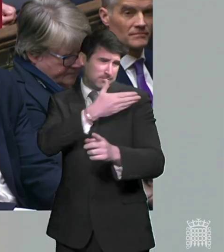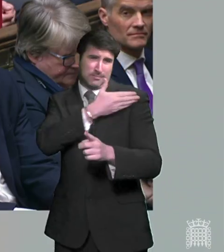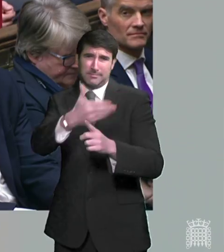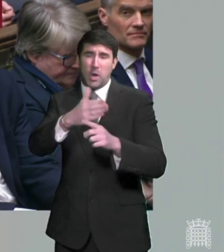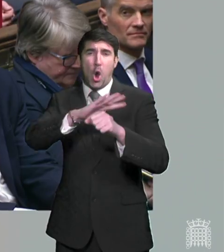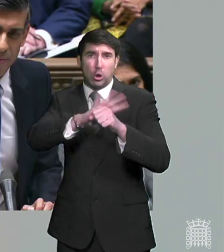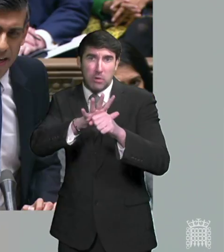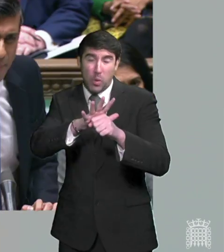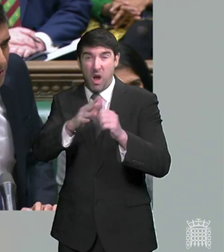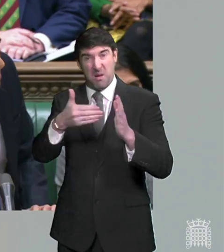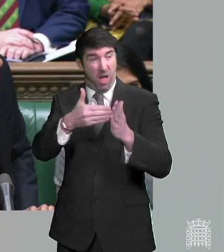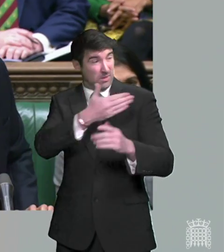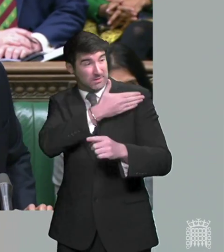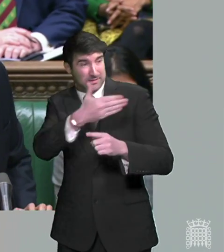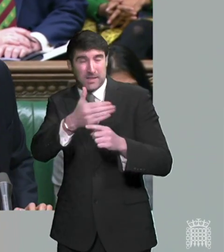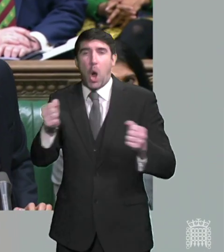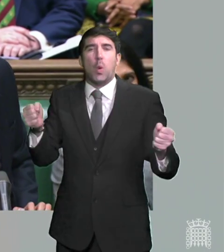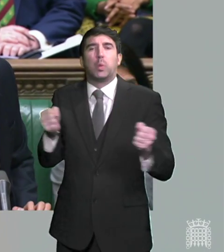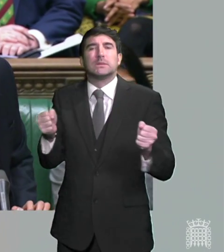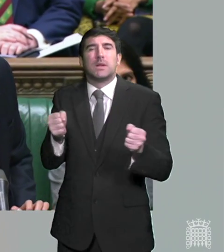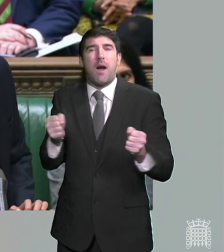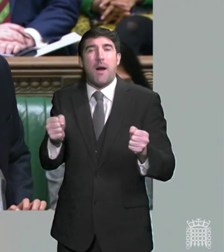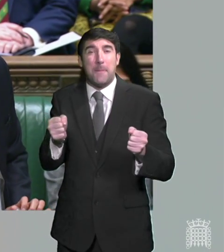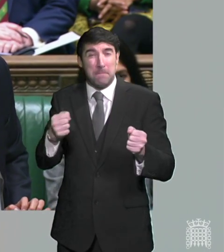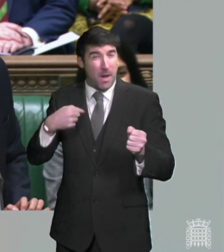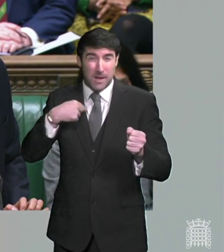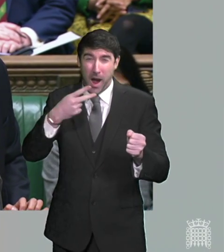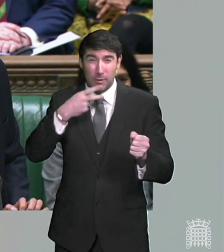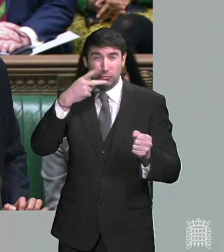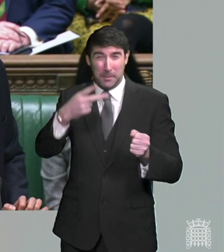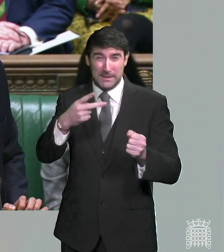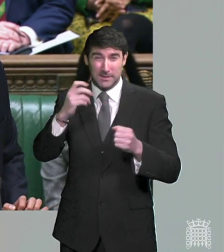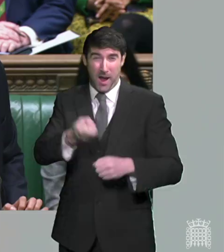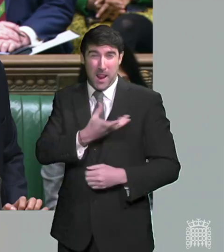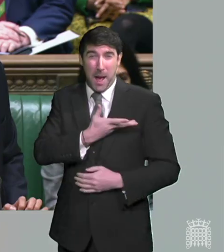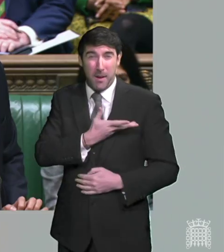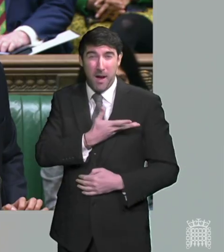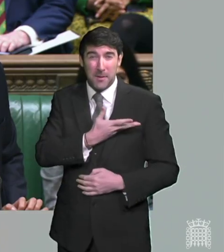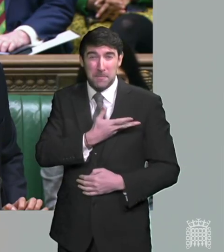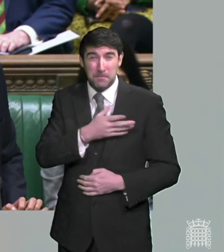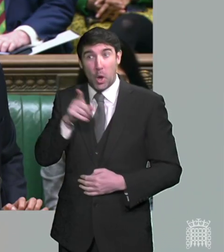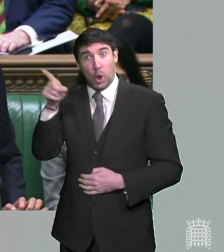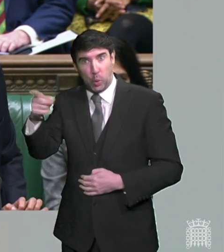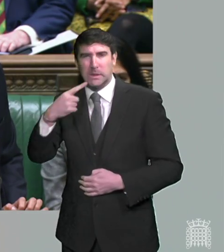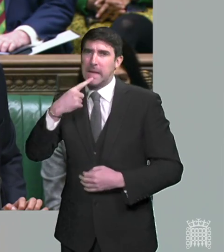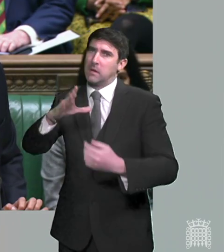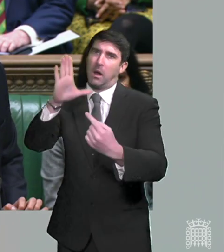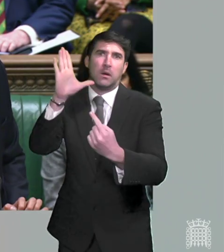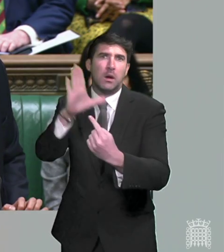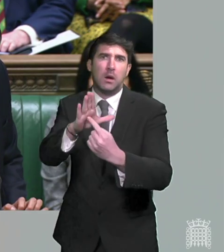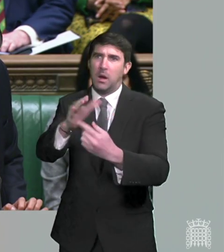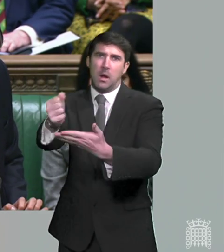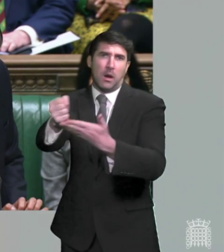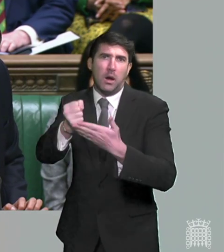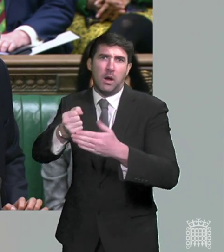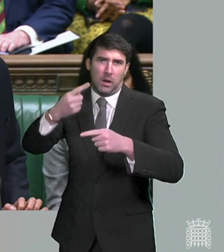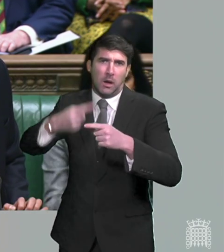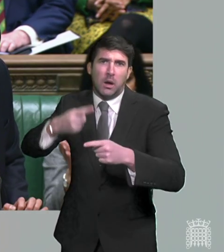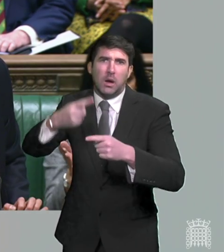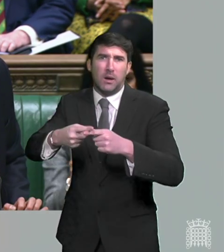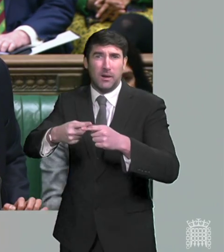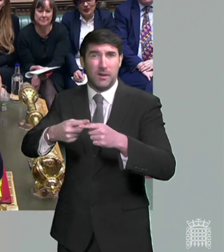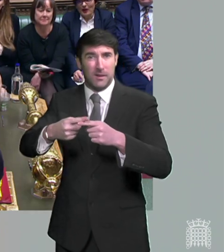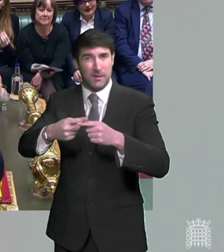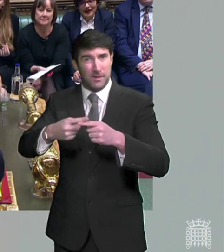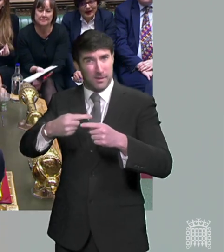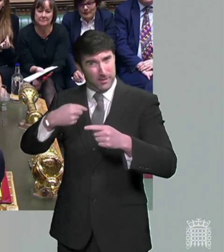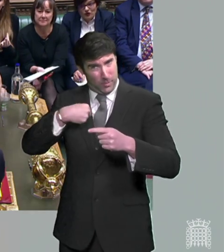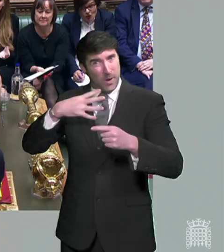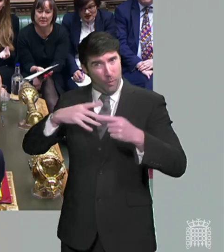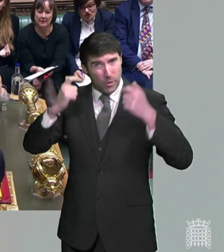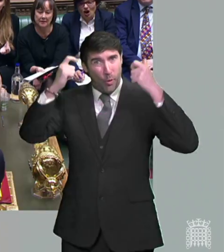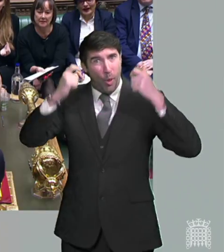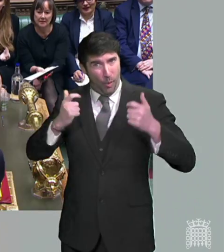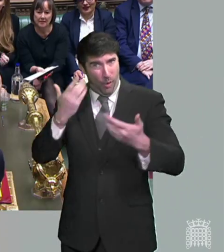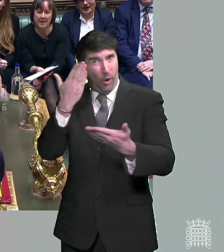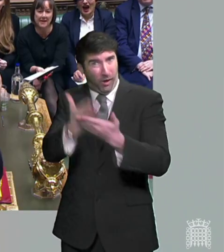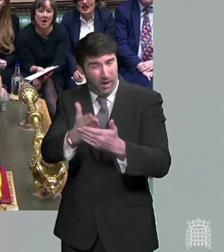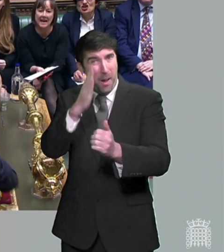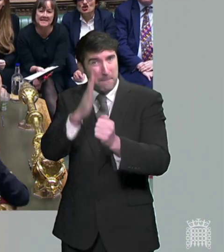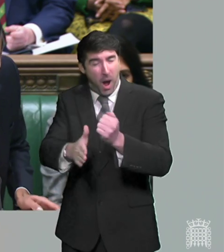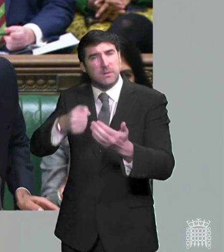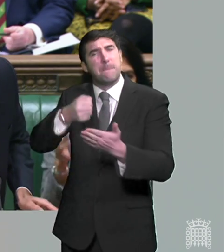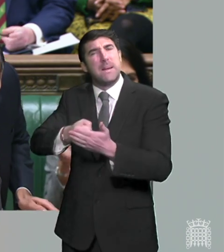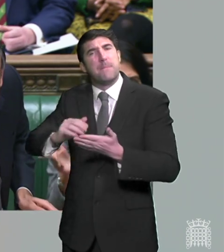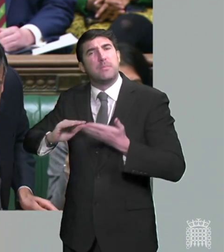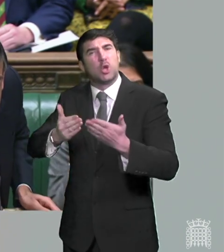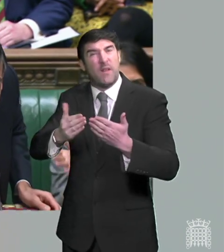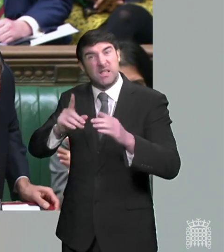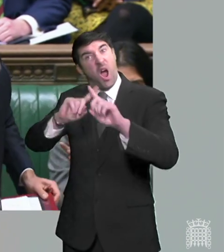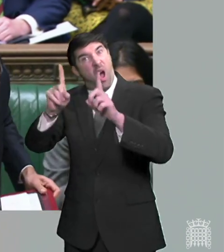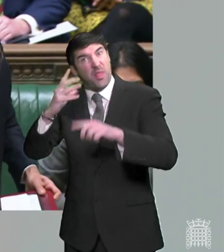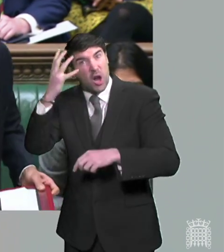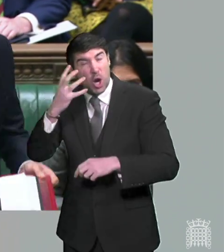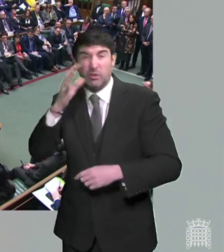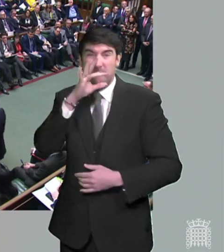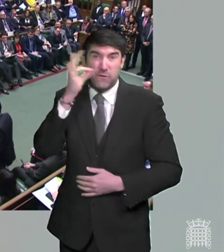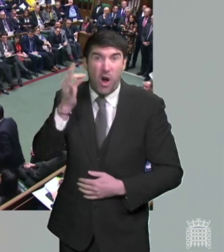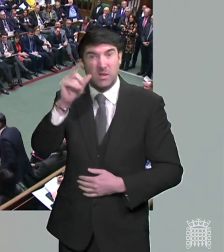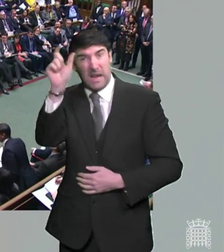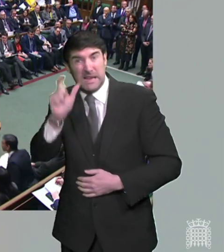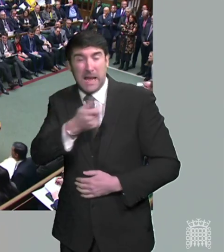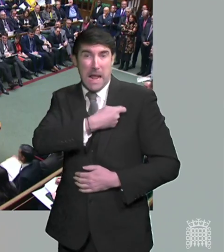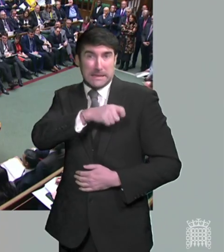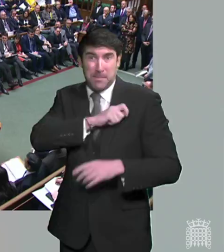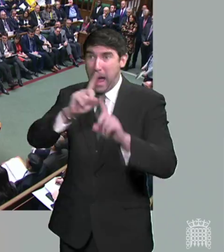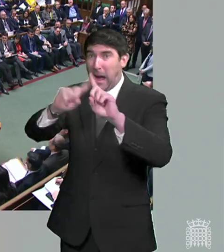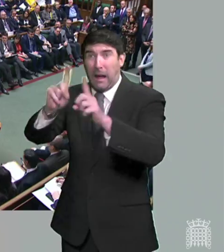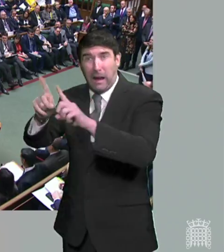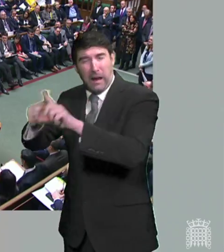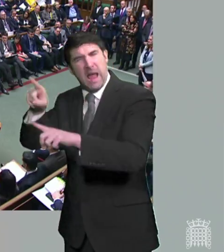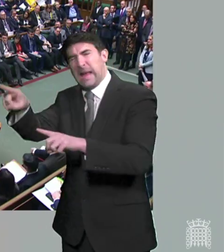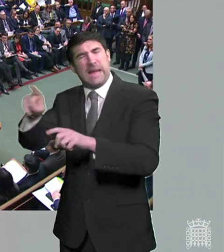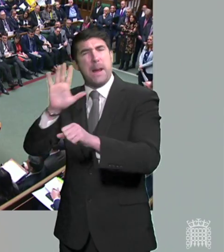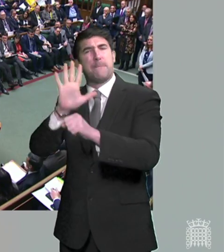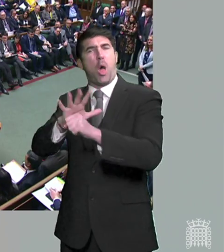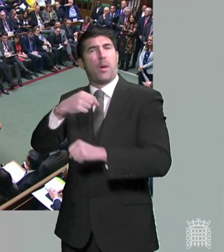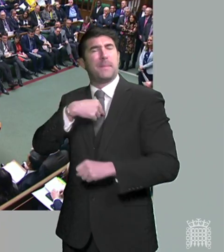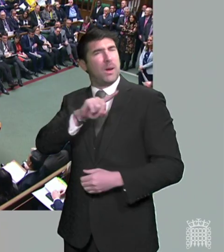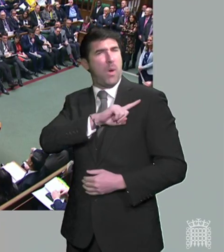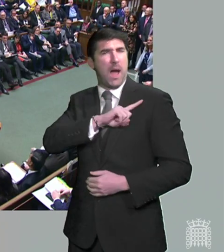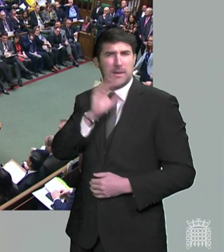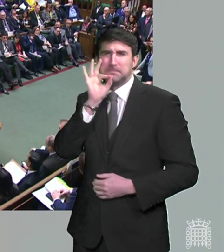But I say this to the right honourable and learned Gentleman again, because he makes my case for me: he describes the life-saving care that people desperately need, so why, when they have this in other countries—France, Spain, Italy and others—is he depriving people here of that care?